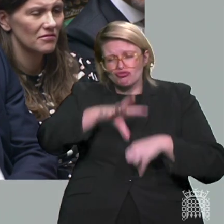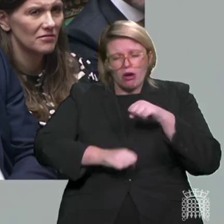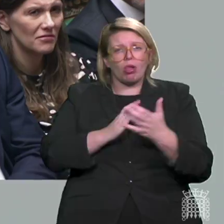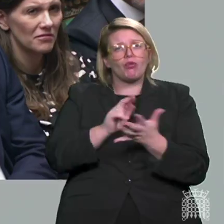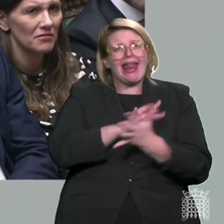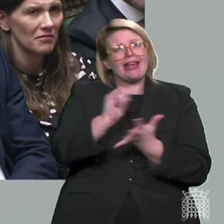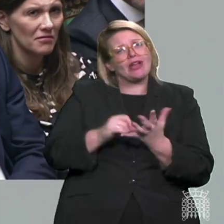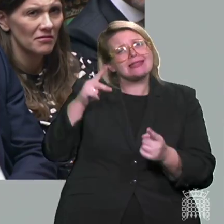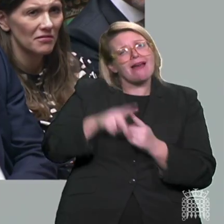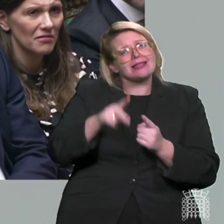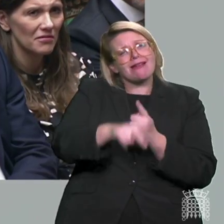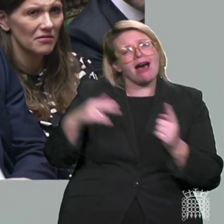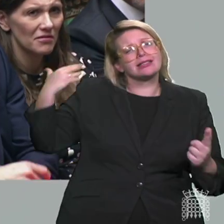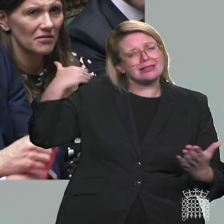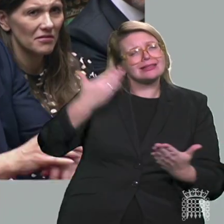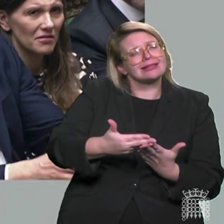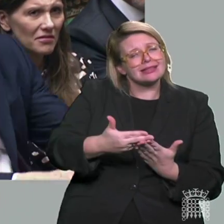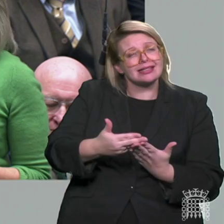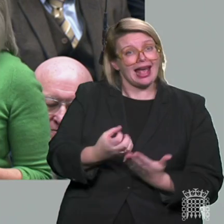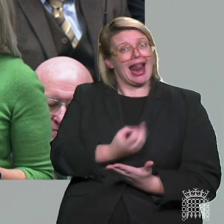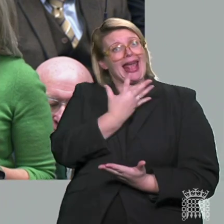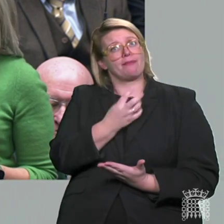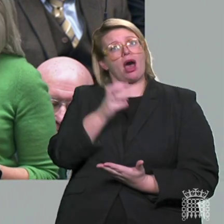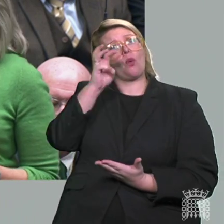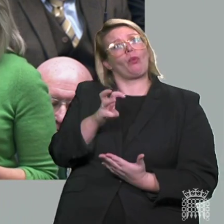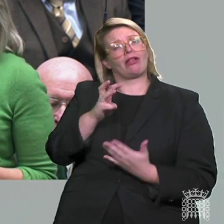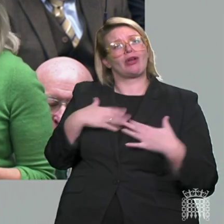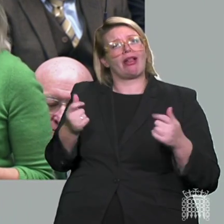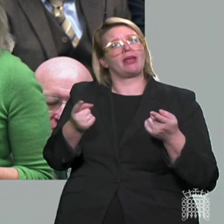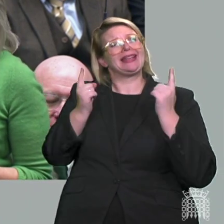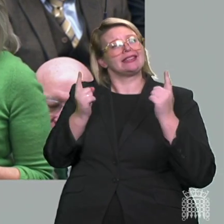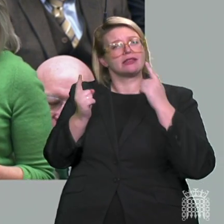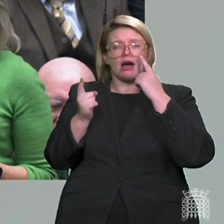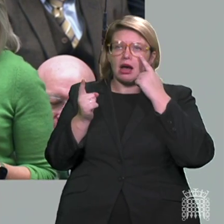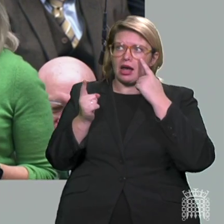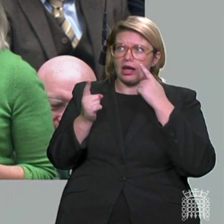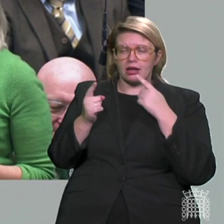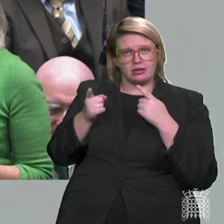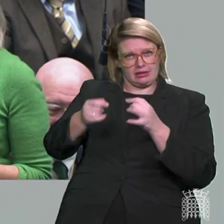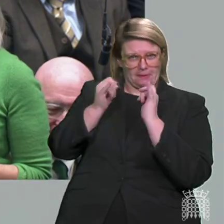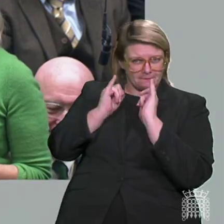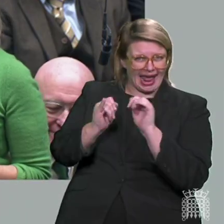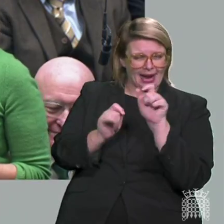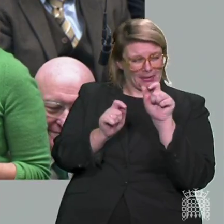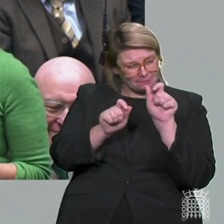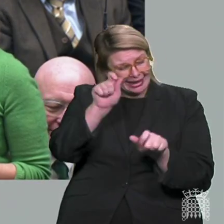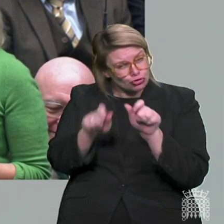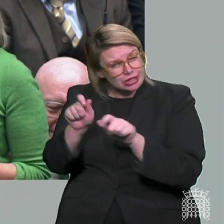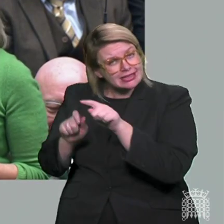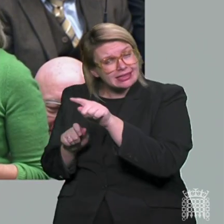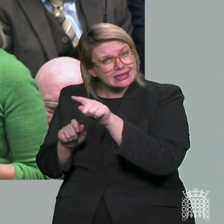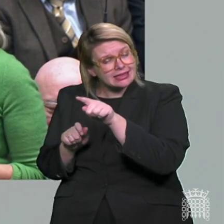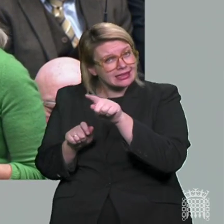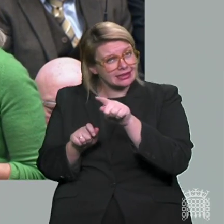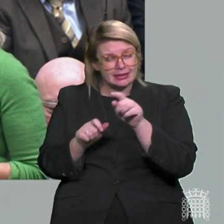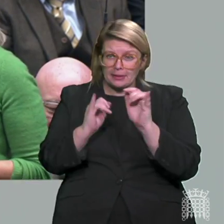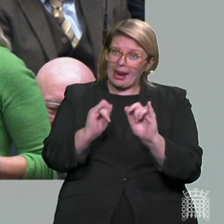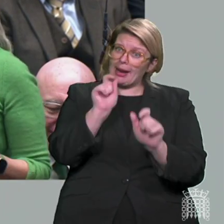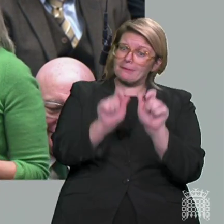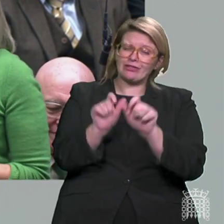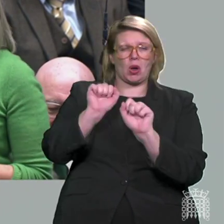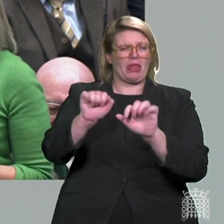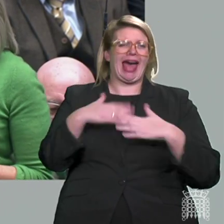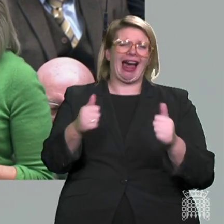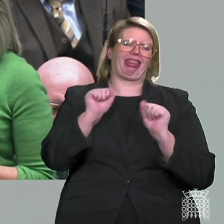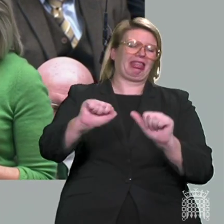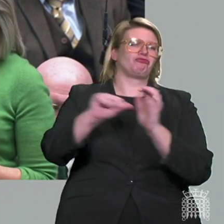Meanwhile, Labour’s Health Secretary in Wales follows the Tory playbook, blaming patients themselves for standards of health.